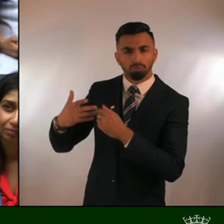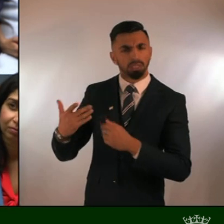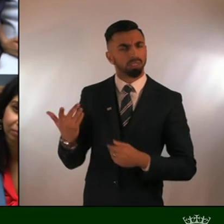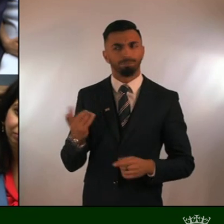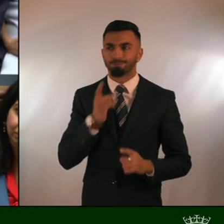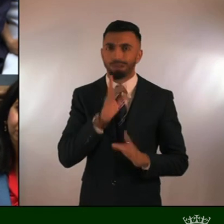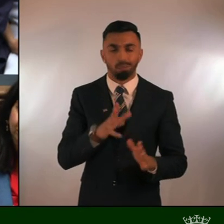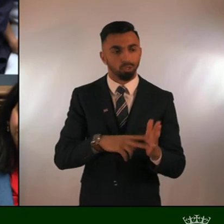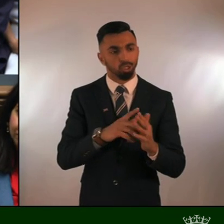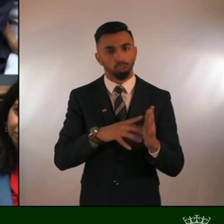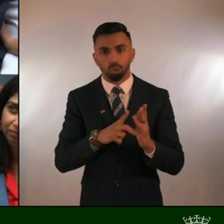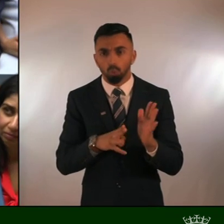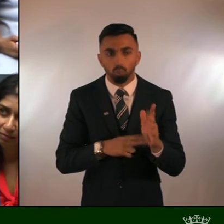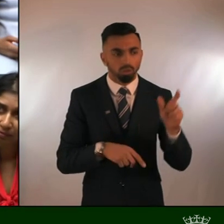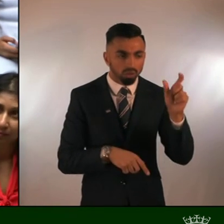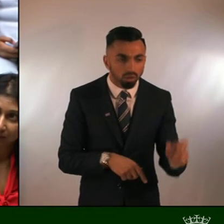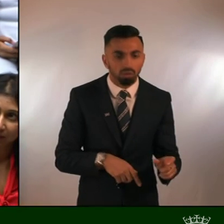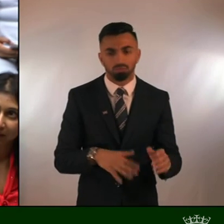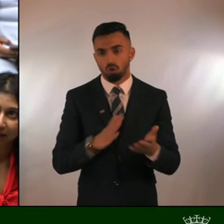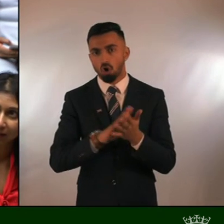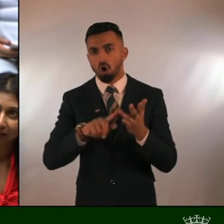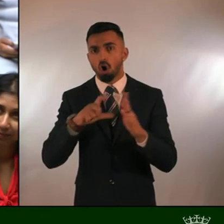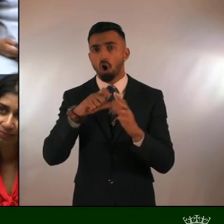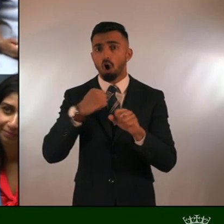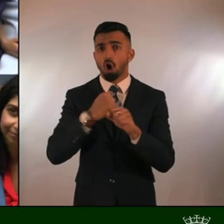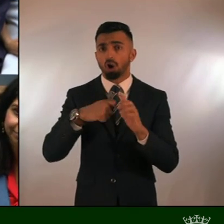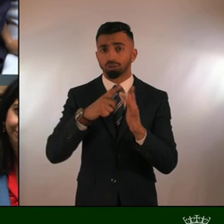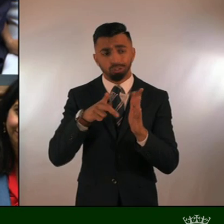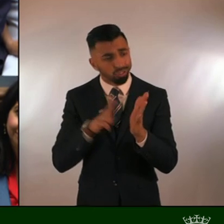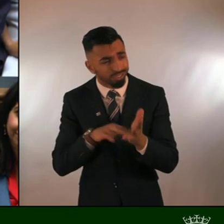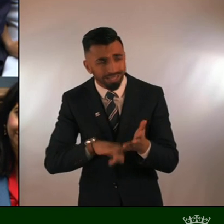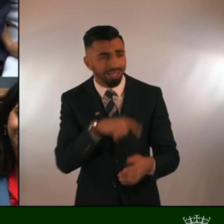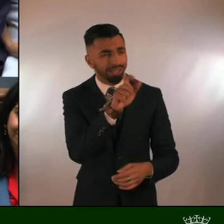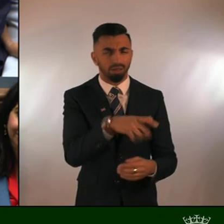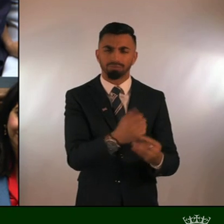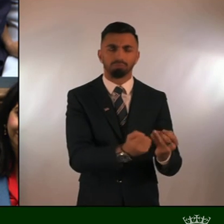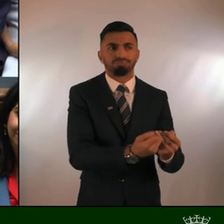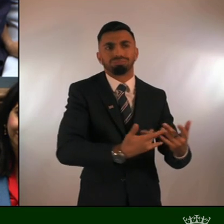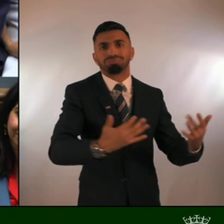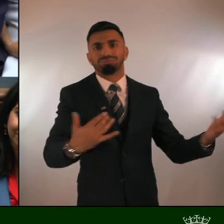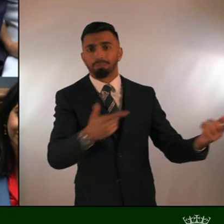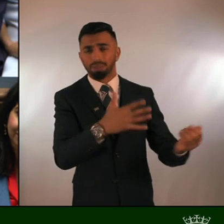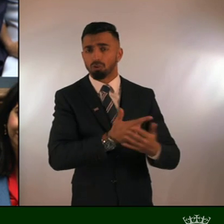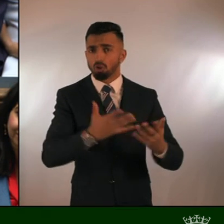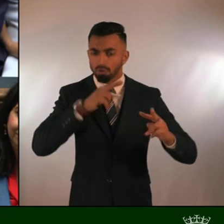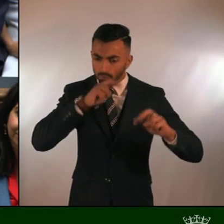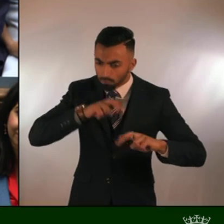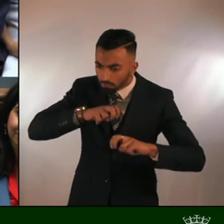Ours is a history filled with ideas, invention and discovery, and it is truly a national history.